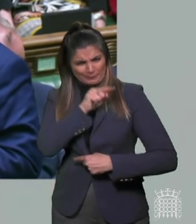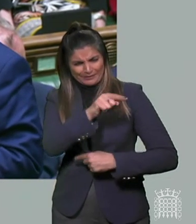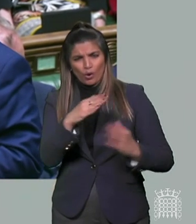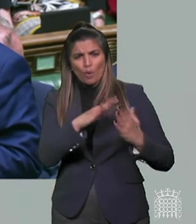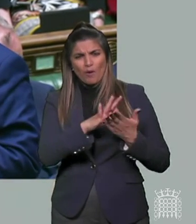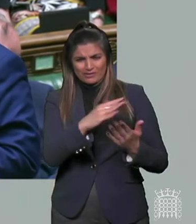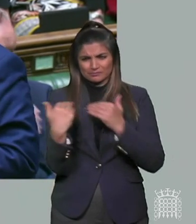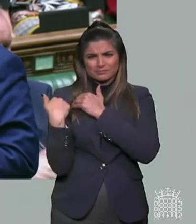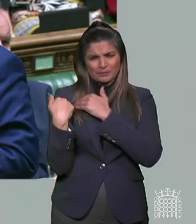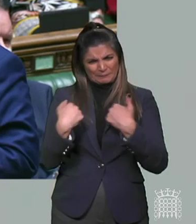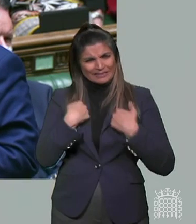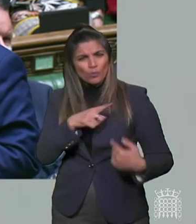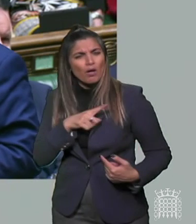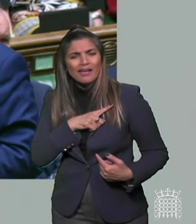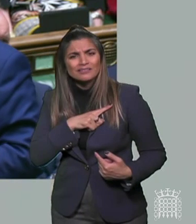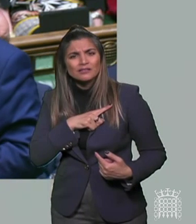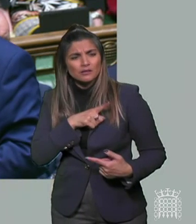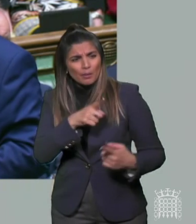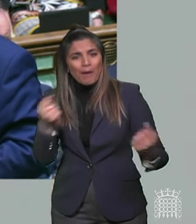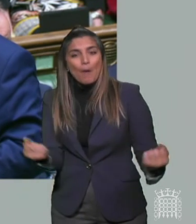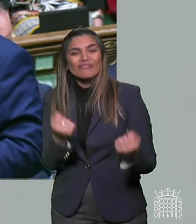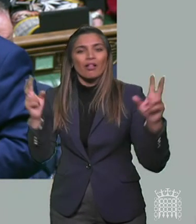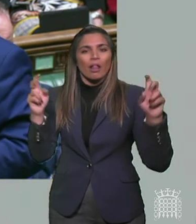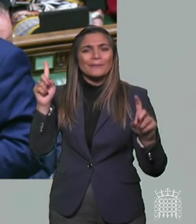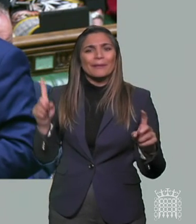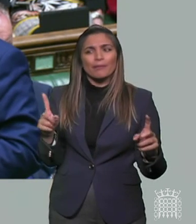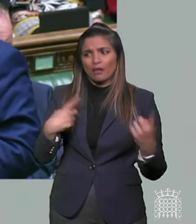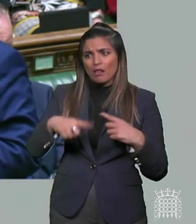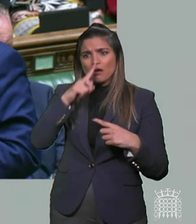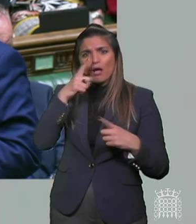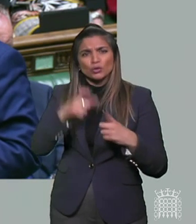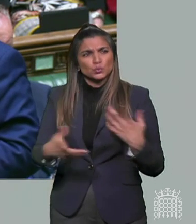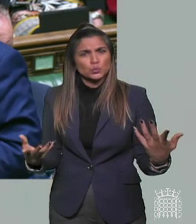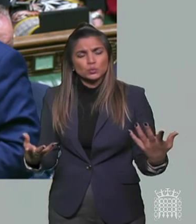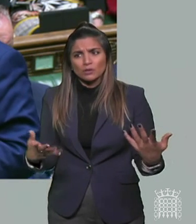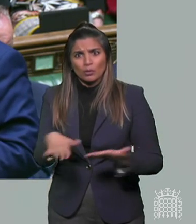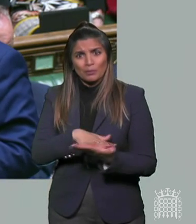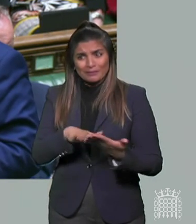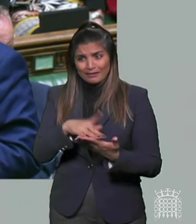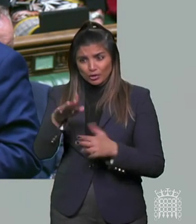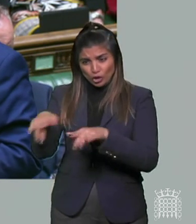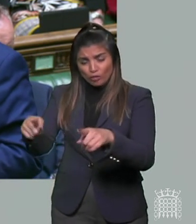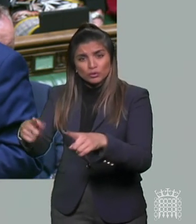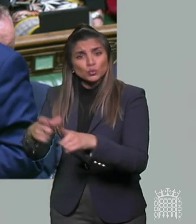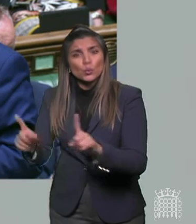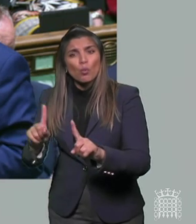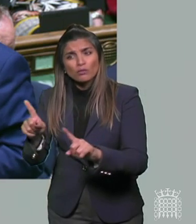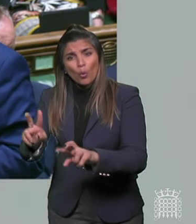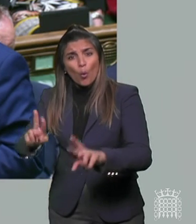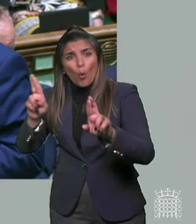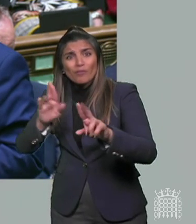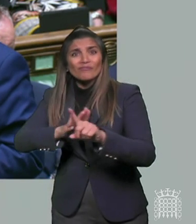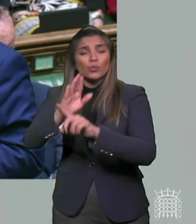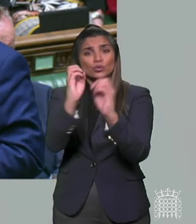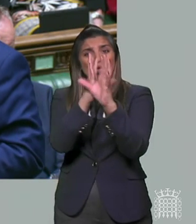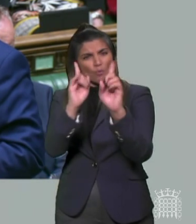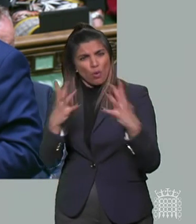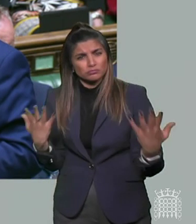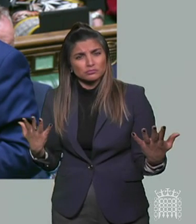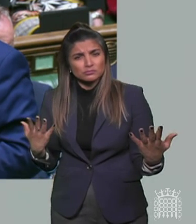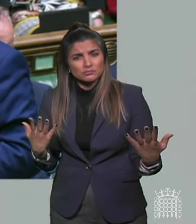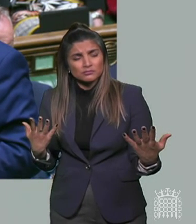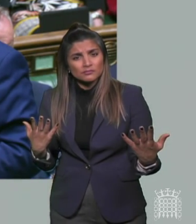If all these powerful people cannot make it happen, what hope have all the other children fleeing this awful war of finding sanctuary in the UK?